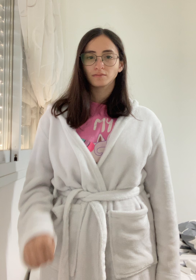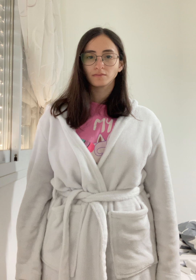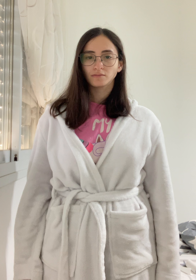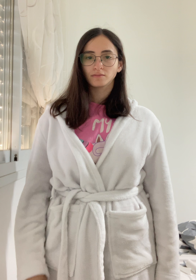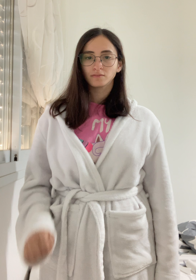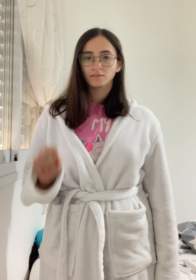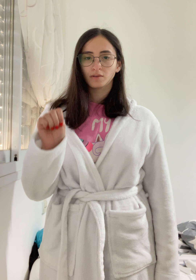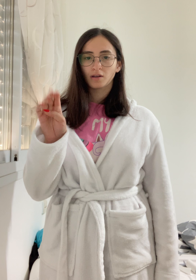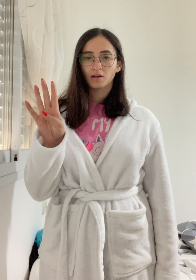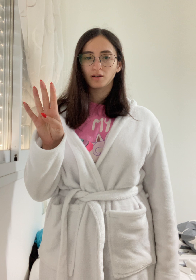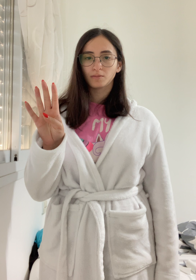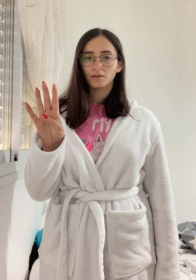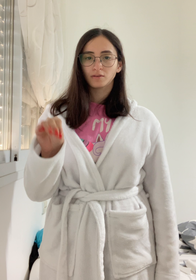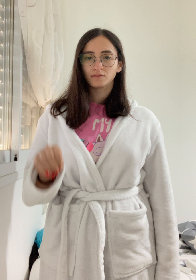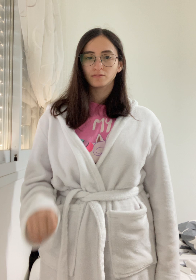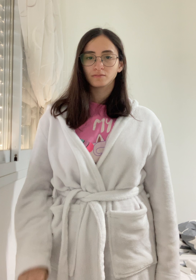ארבע